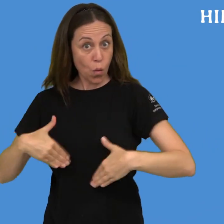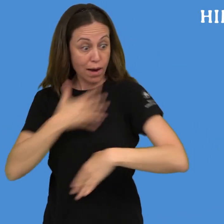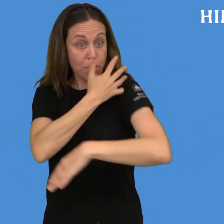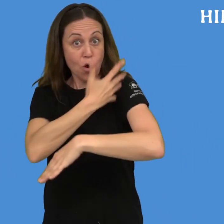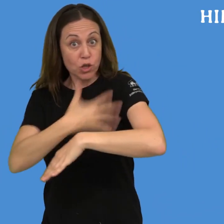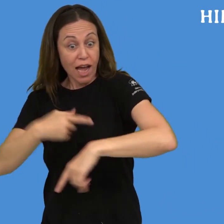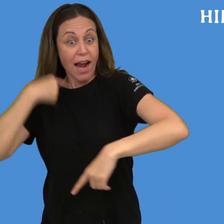sangre